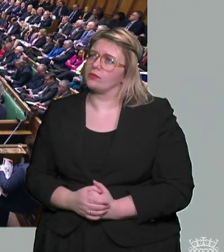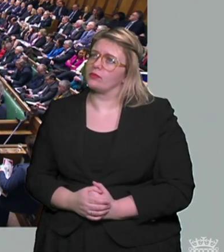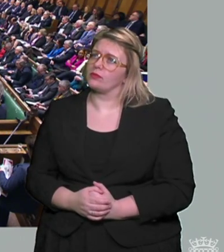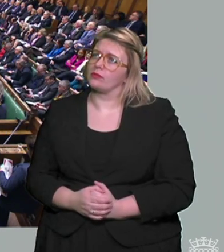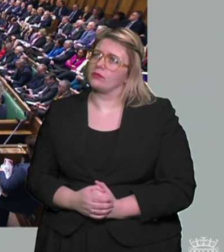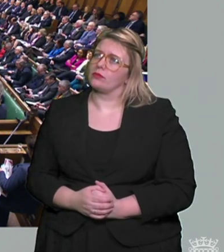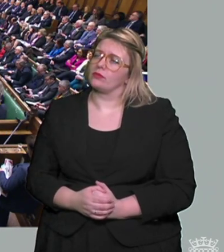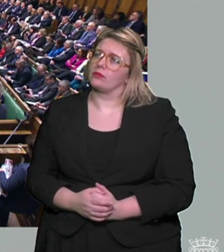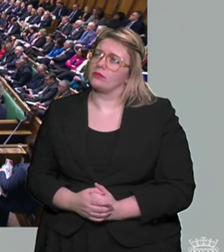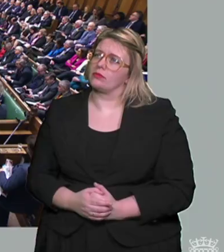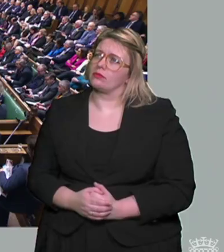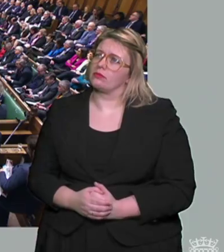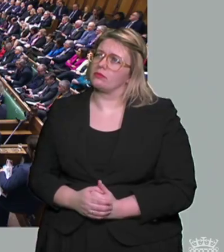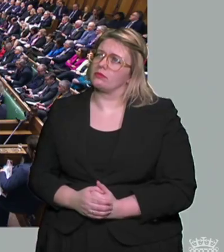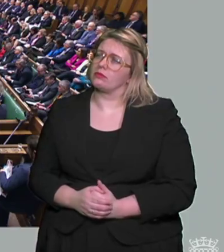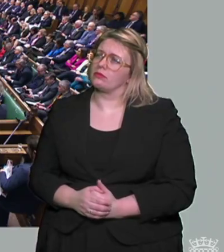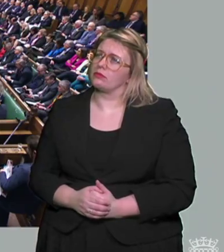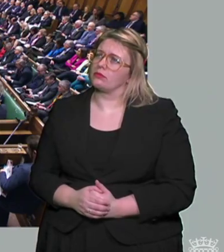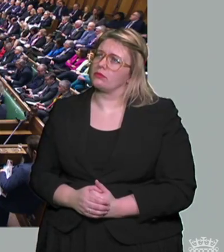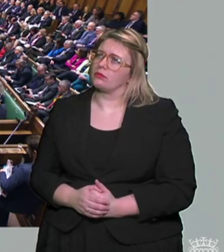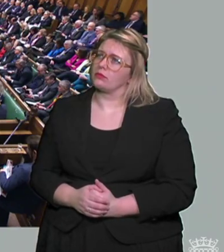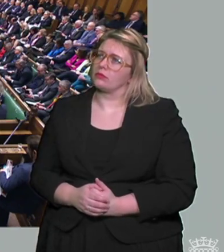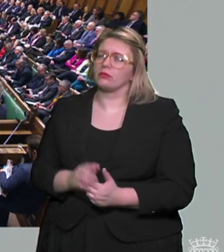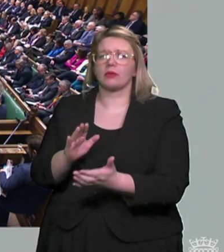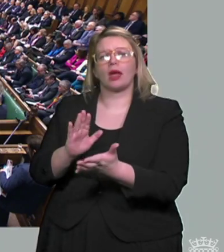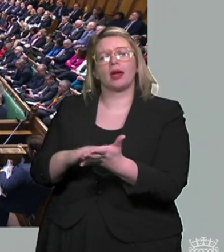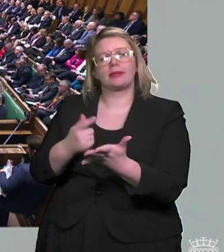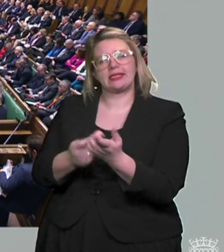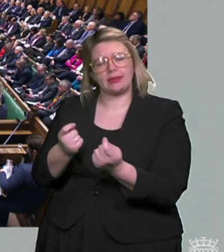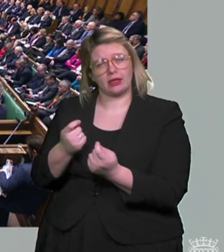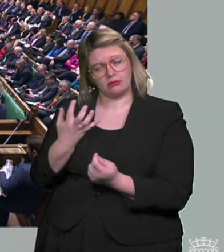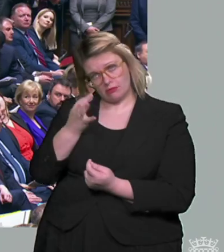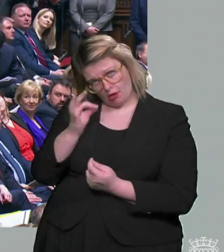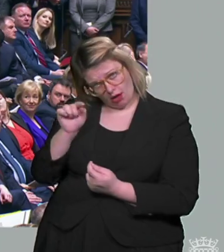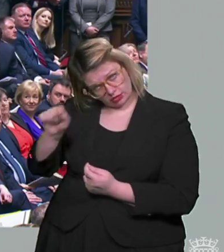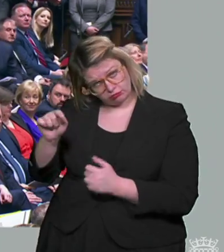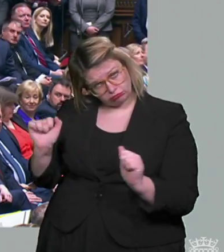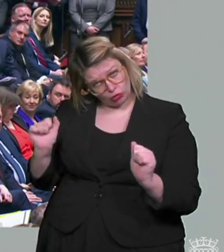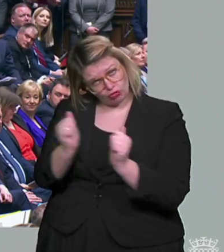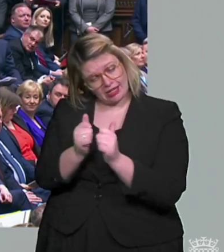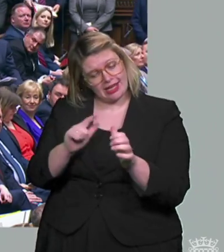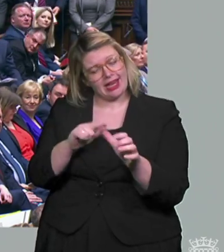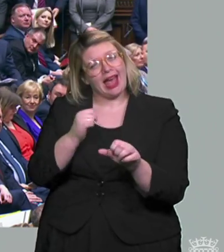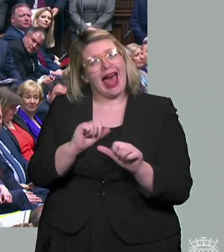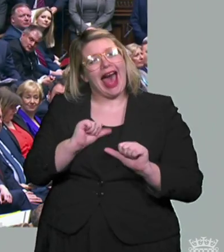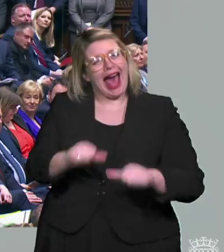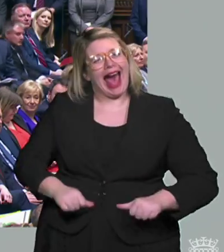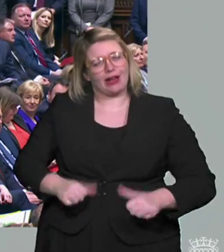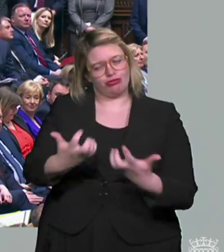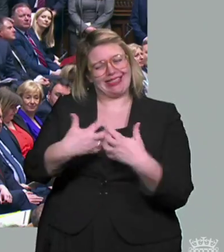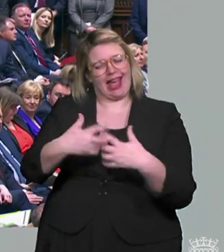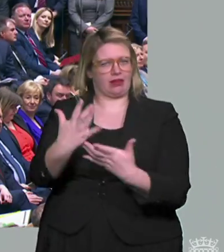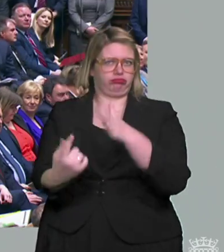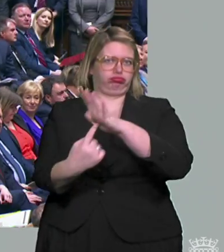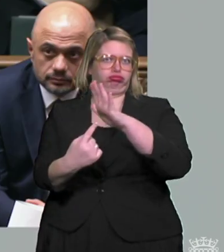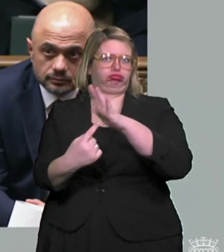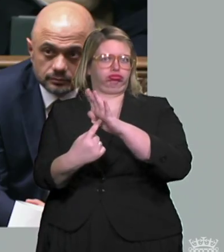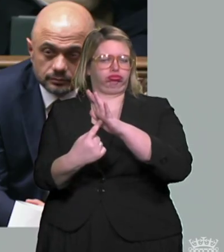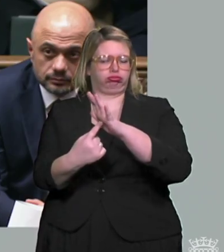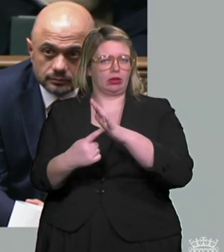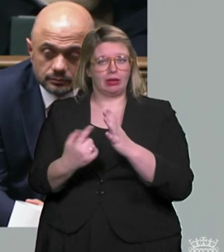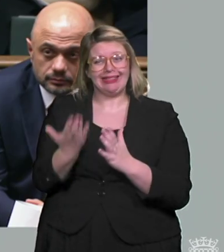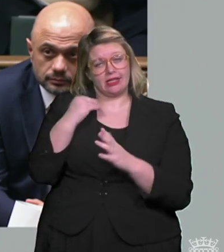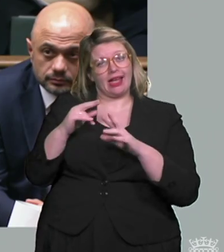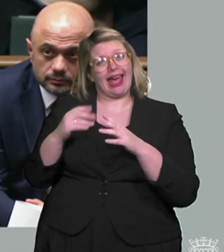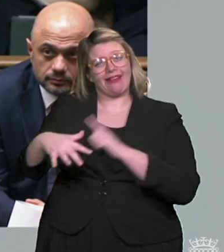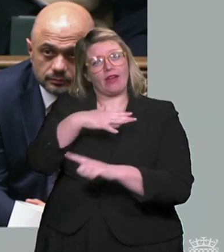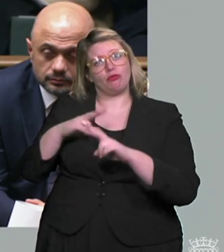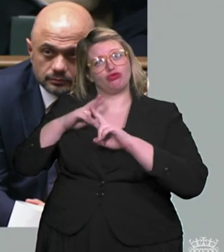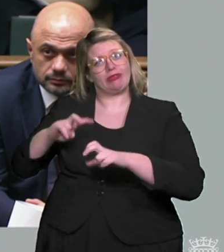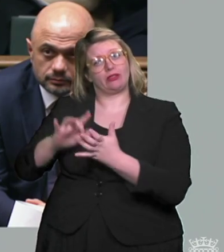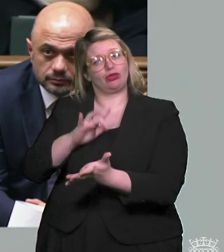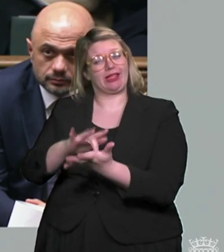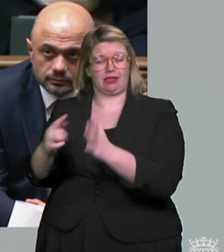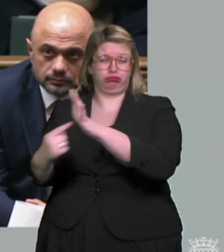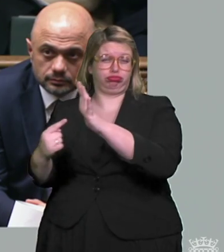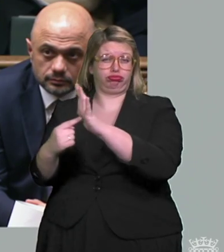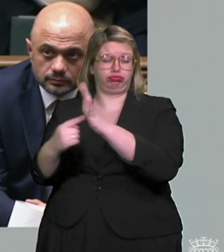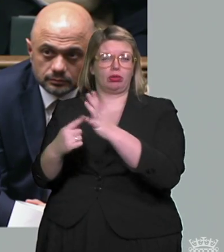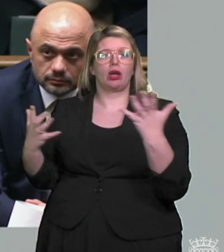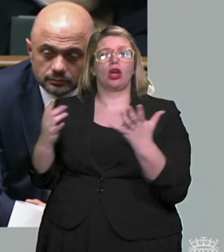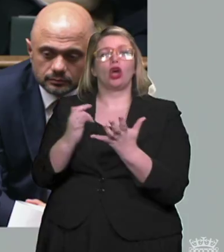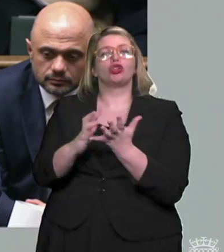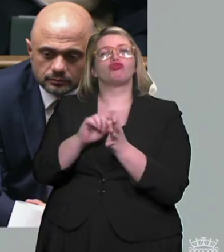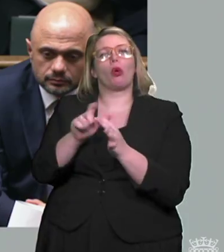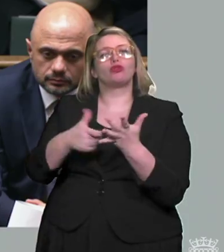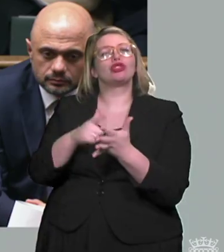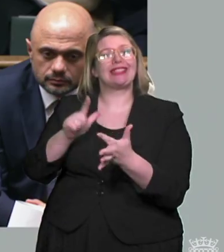Does the Prime Minister agree that agritech—in particular, the excellent work of the Crop and Environment Research Centre at Harper Adams University in Shropshire—is a vital part of the UK economy?